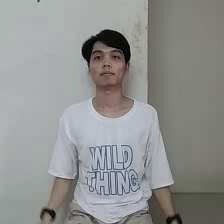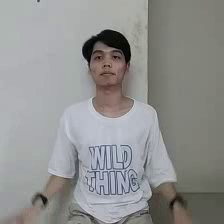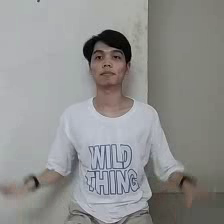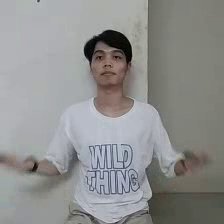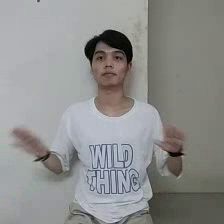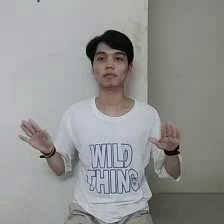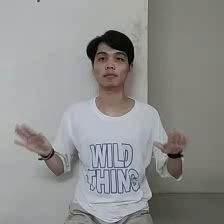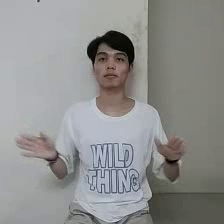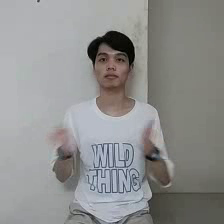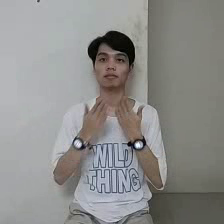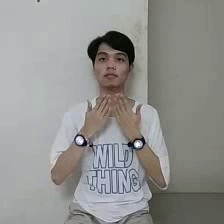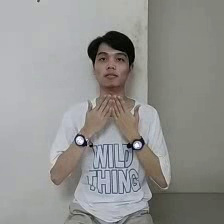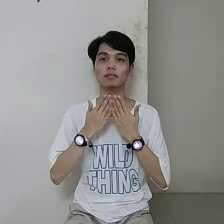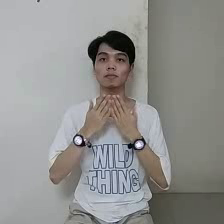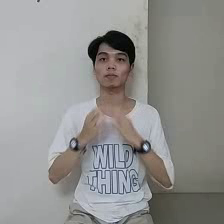Bế mạc